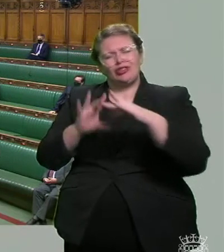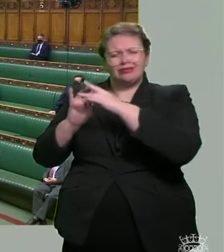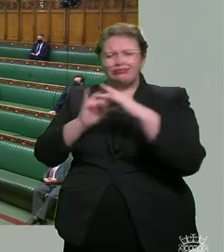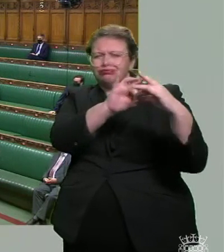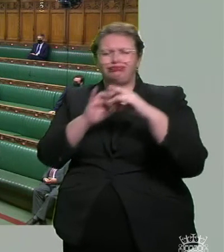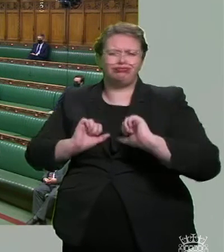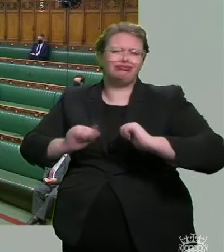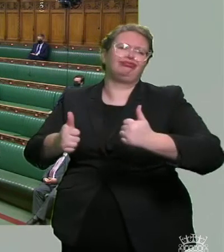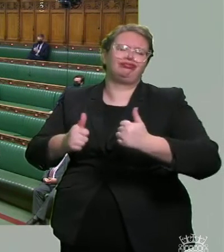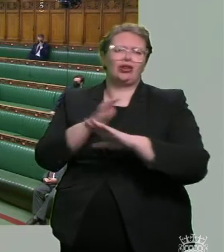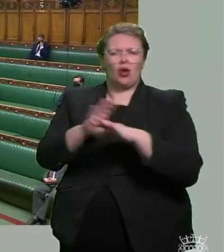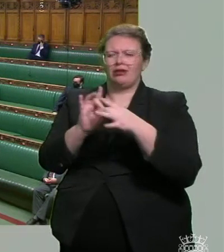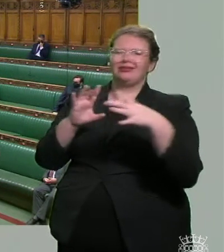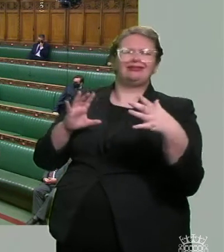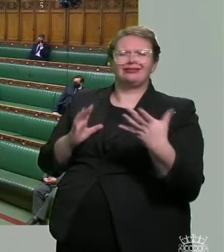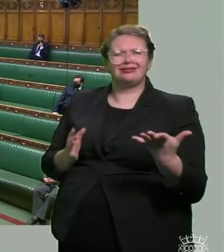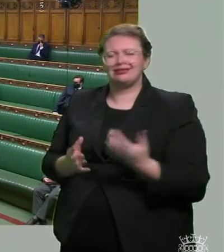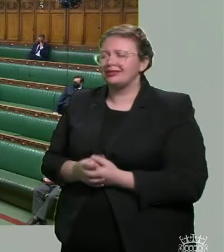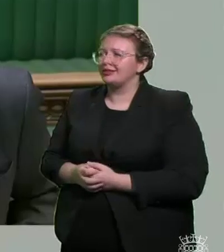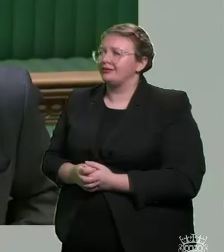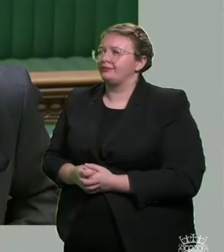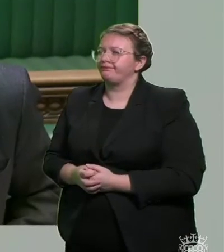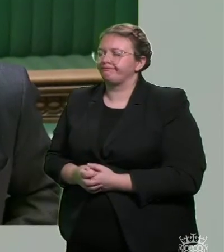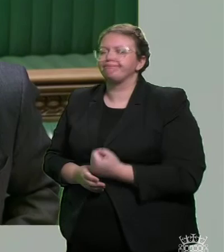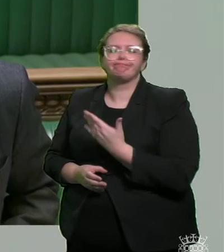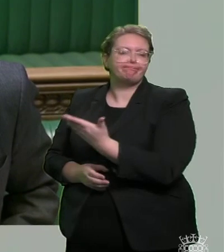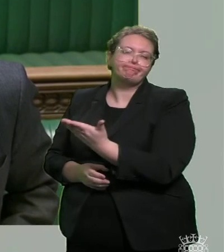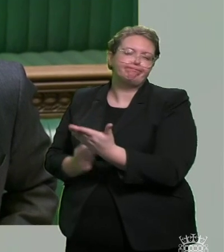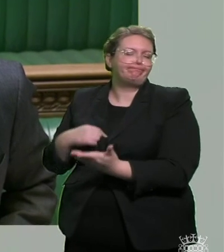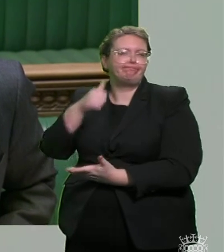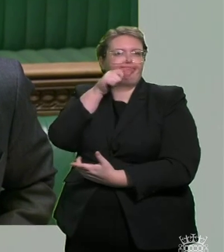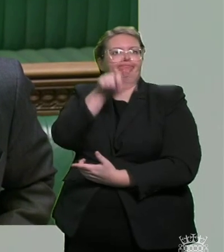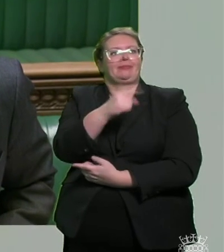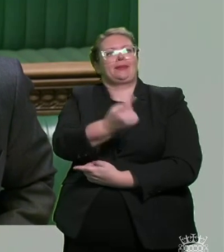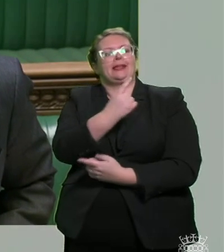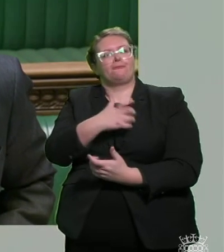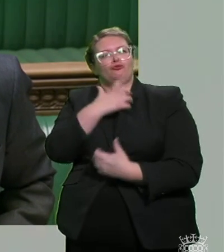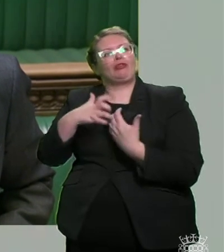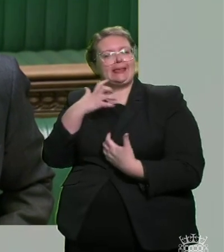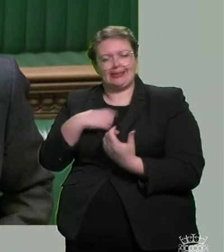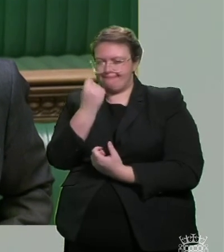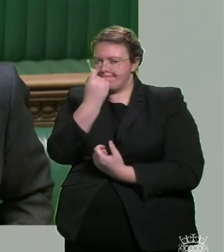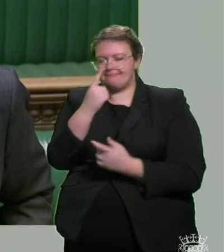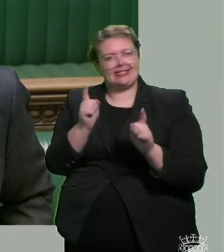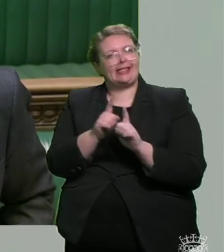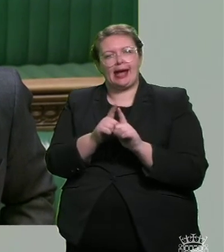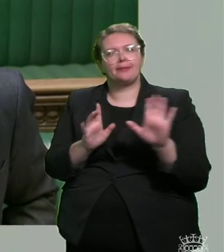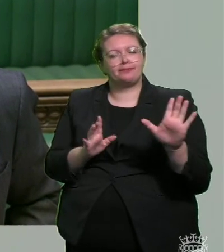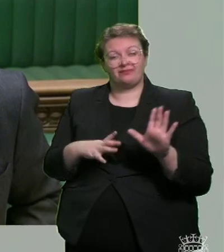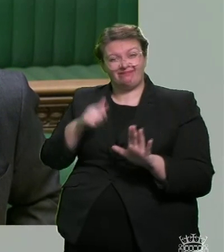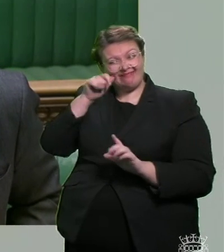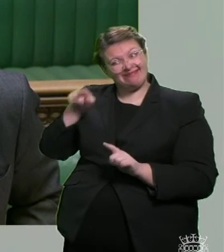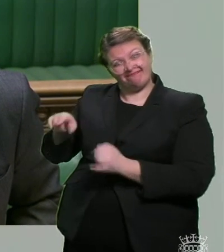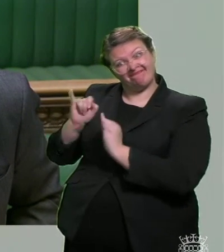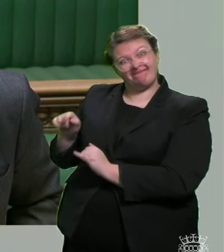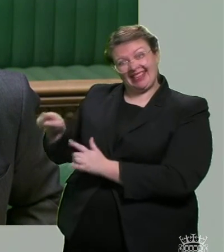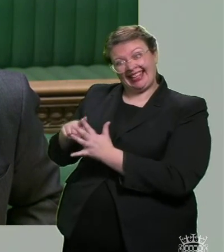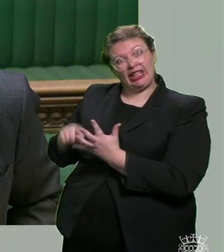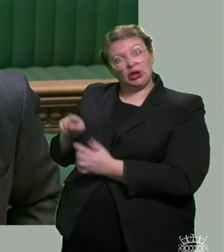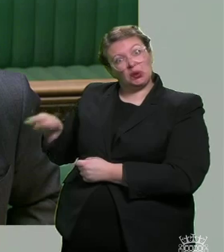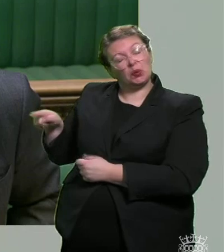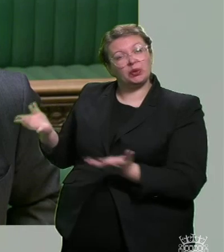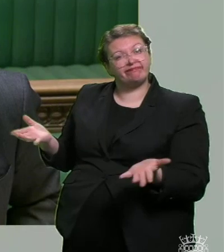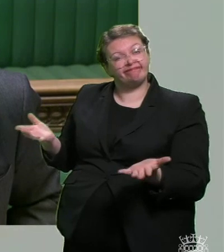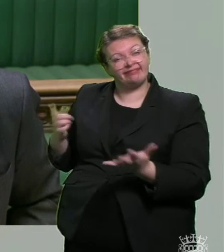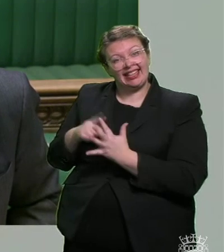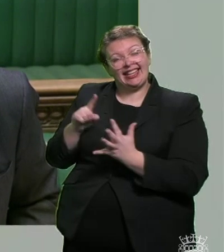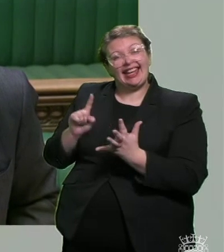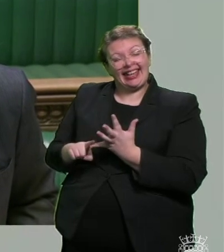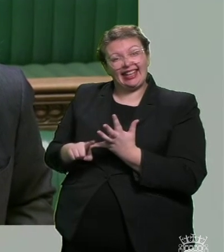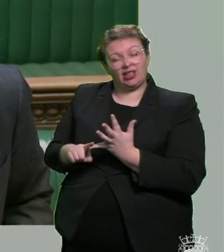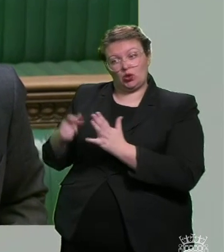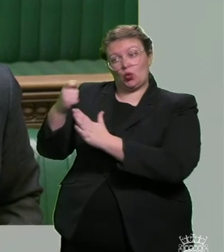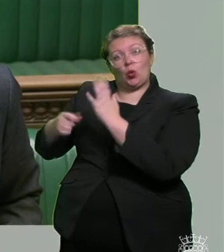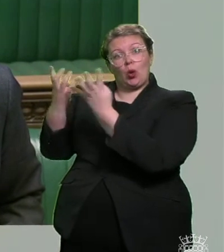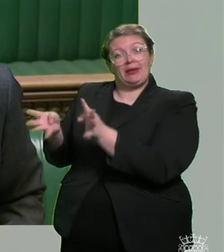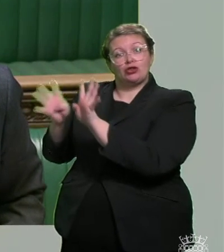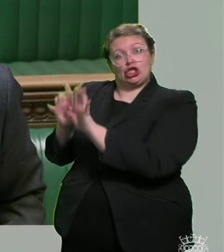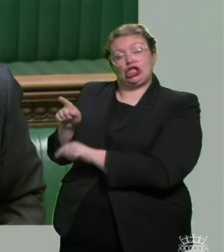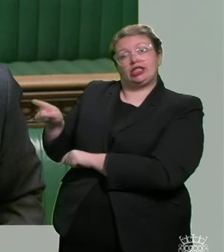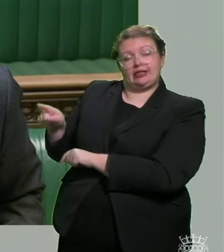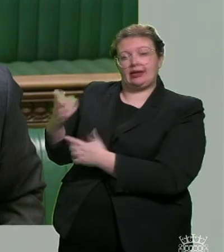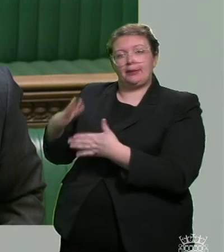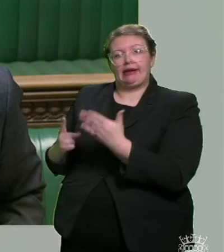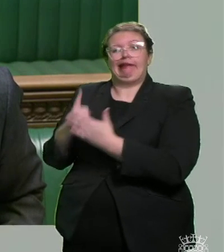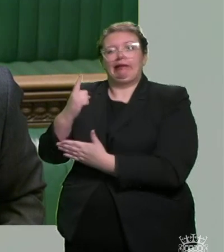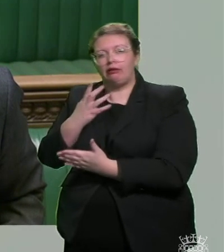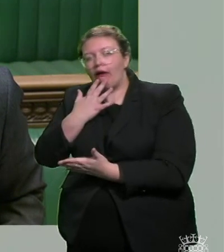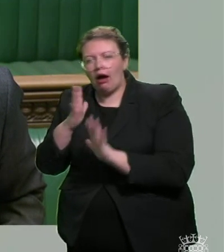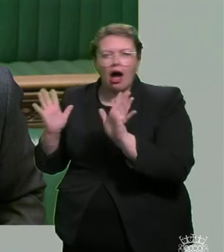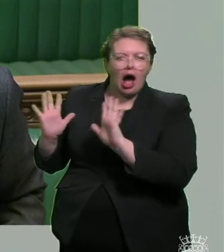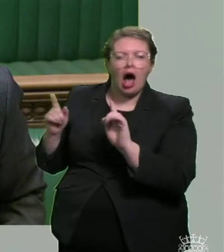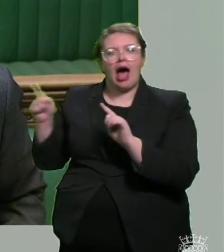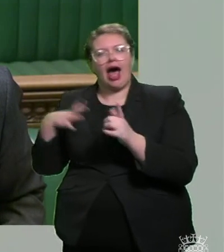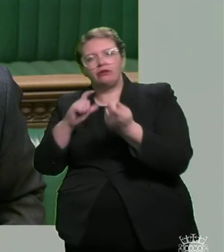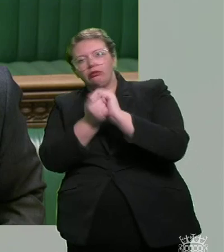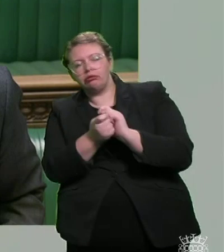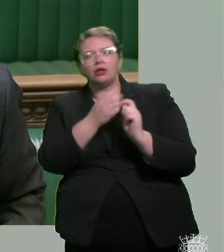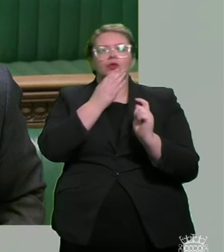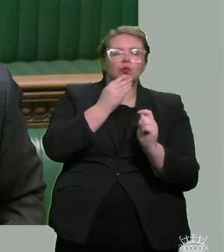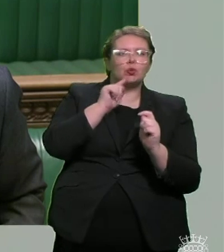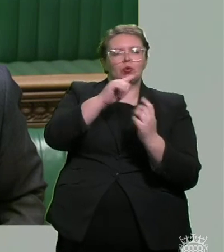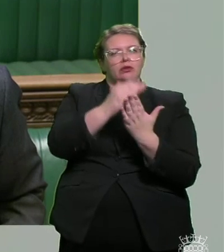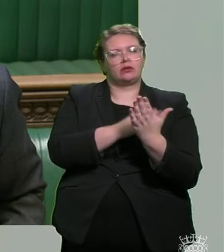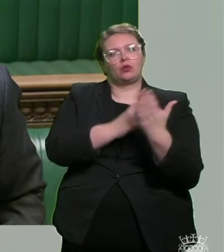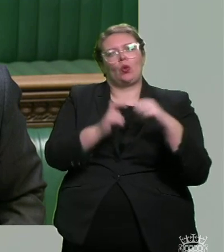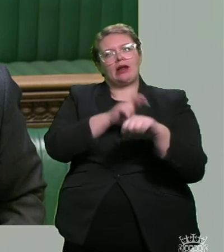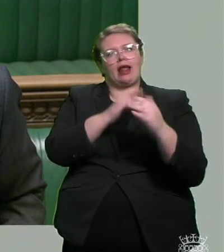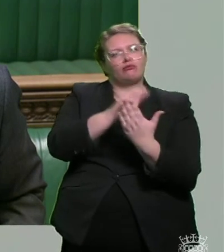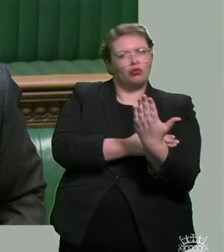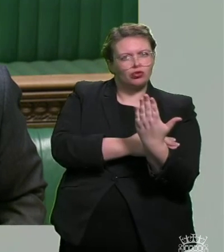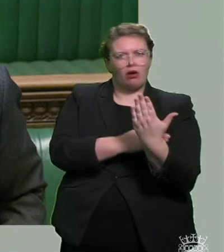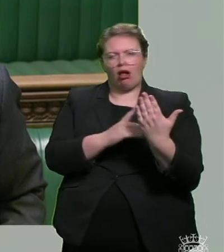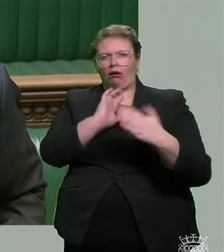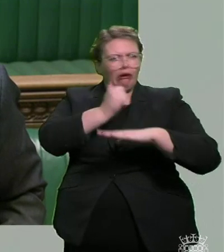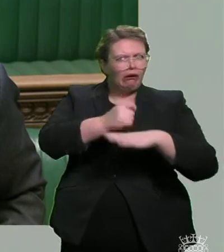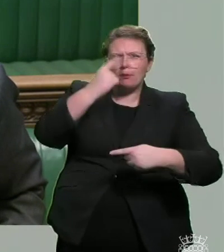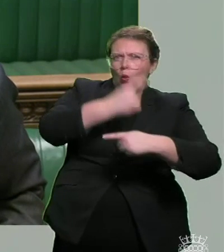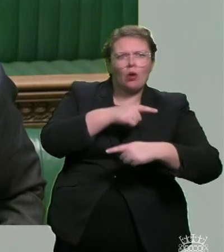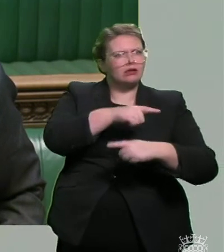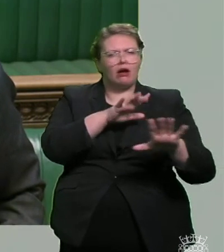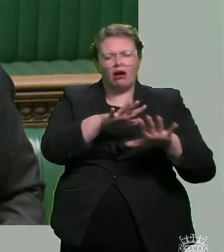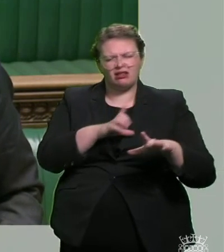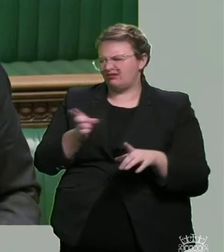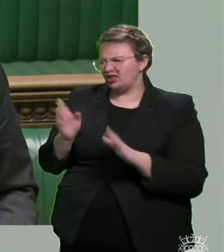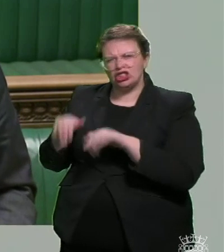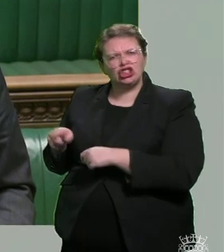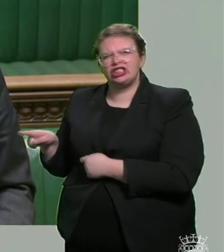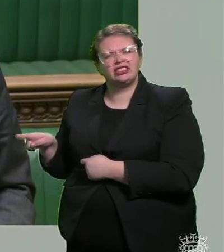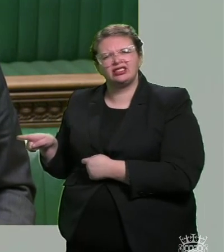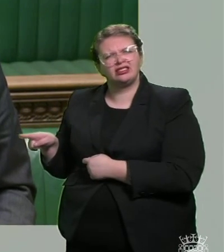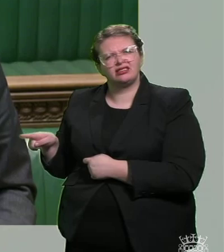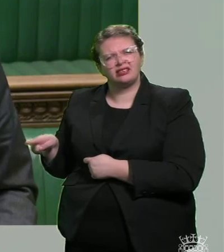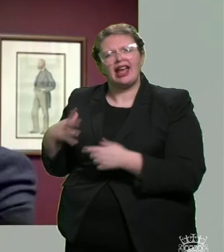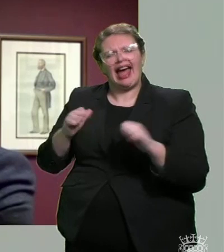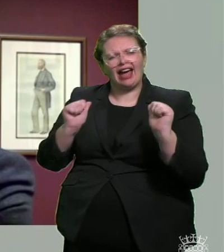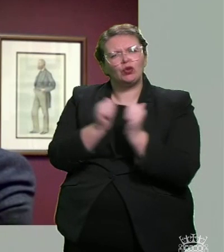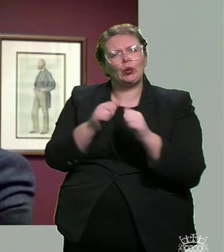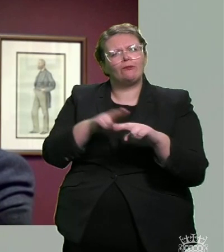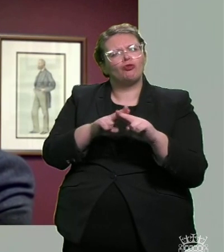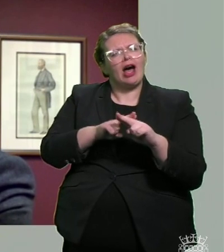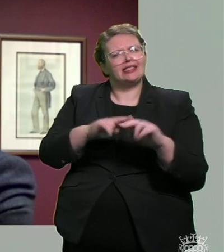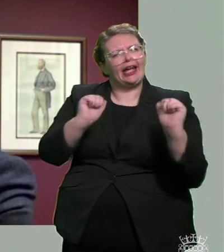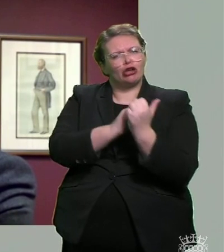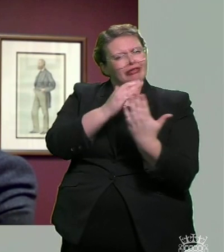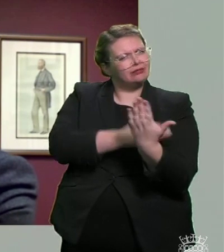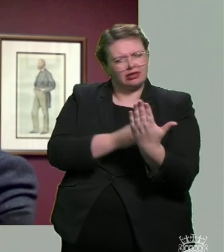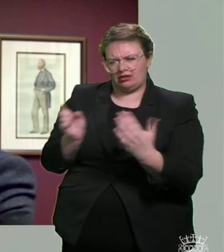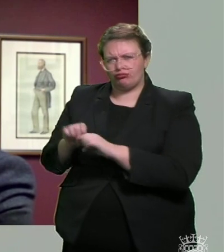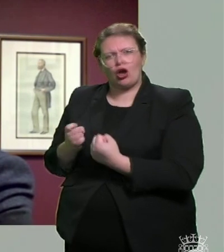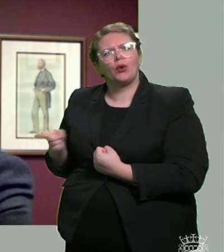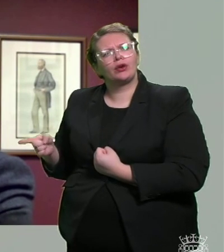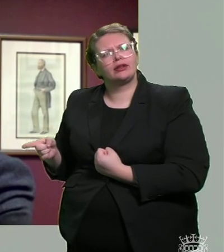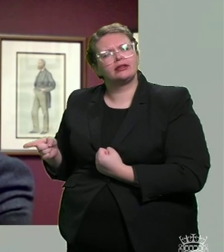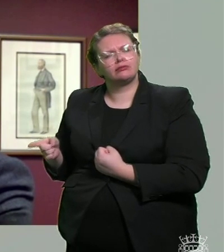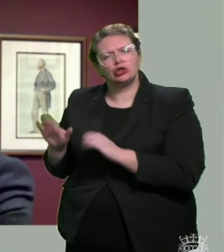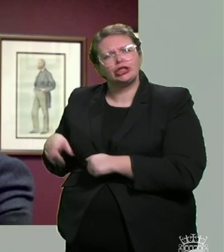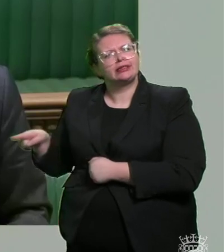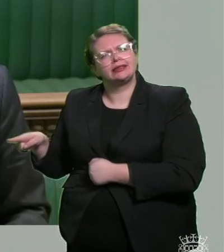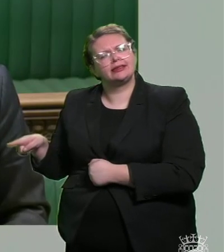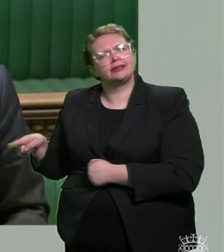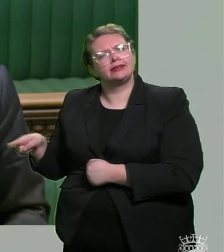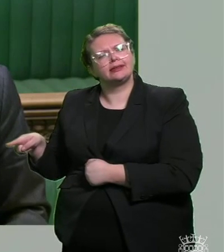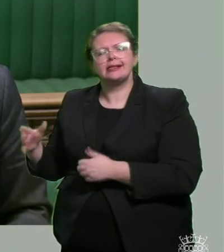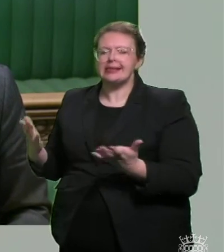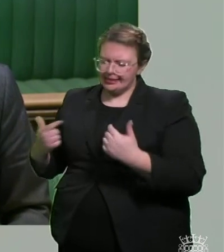I utterly share the honourable Gentleman’s frustration about the way in which the EU, particularly the EU Commission, temporarily seemed to use the protocol in such a way as to impose a border, contrary to the spirit of the Good Friday agreement—contrary to the letter of the Good Friday agreement.